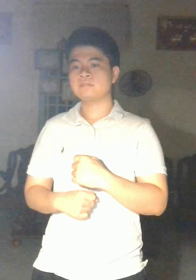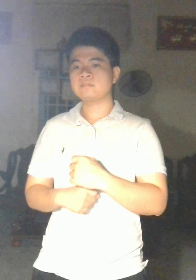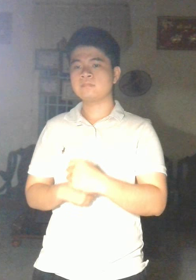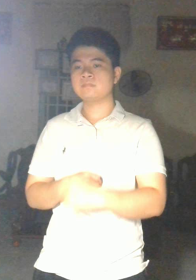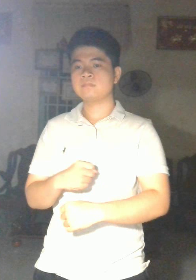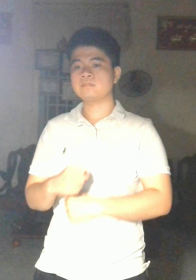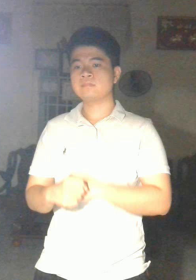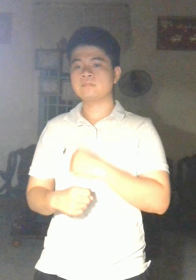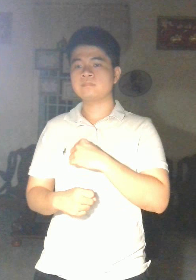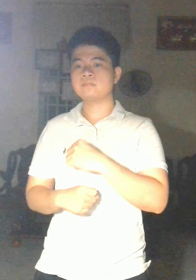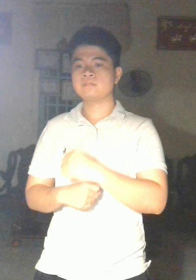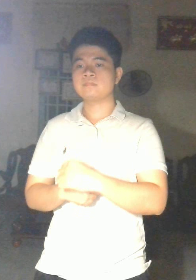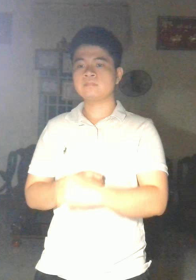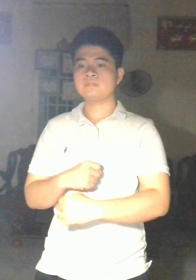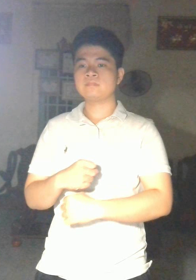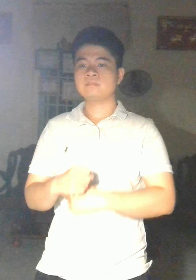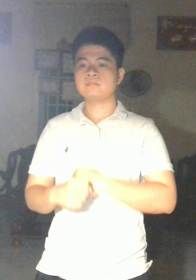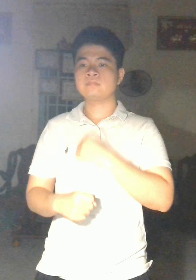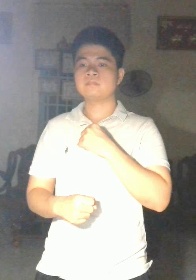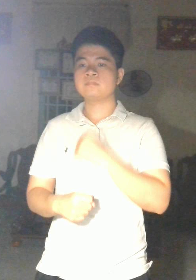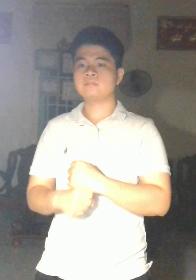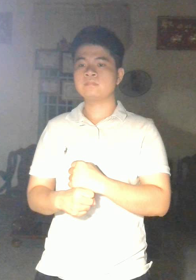quanh nam